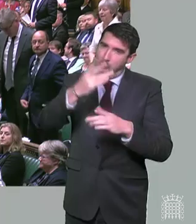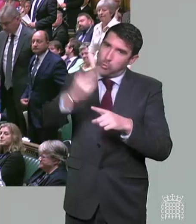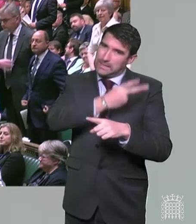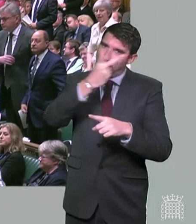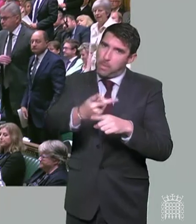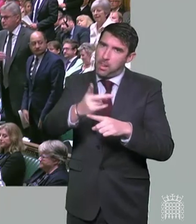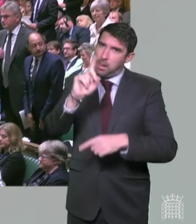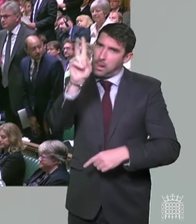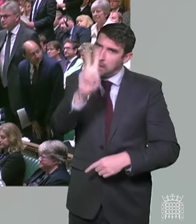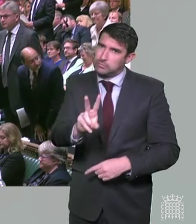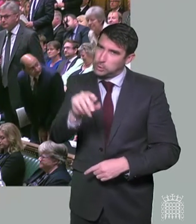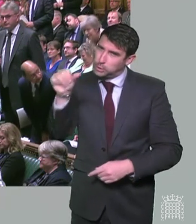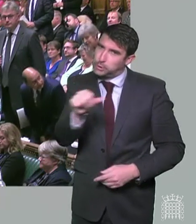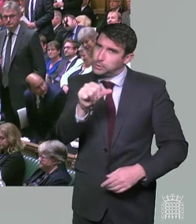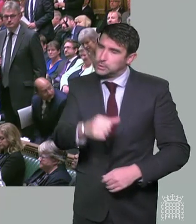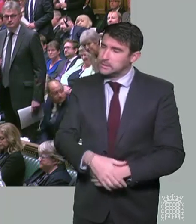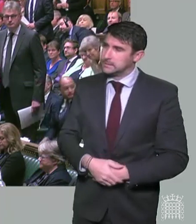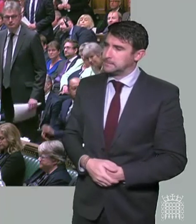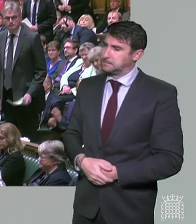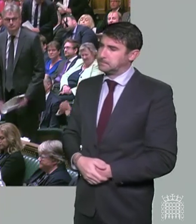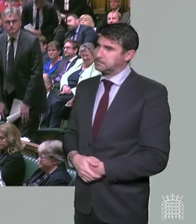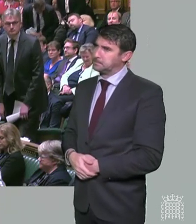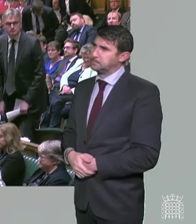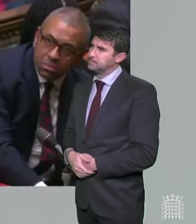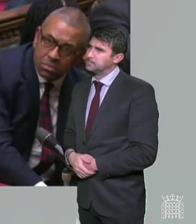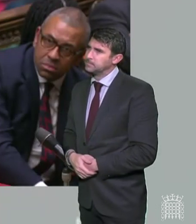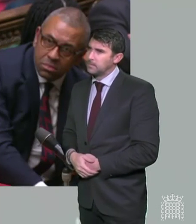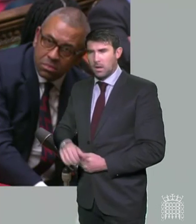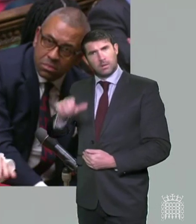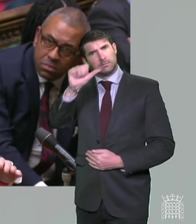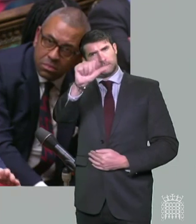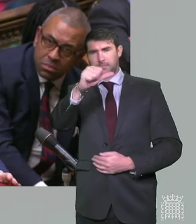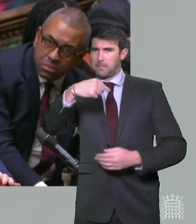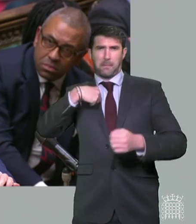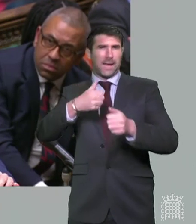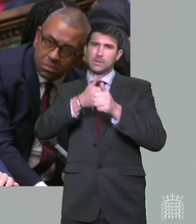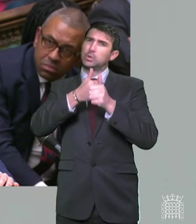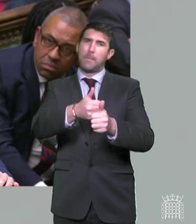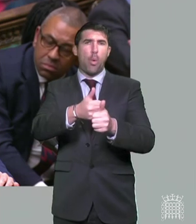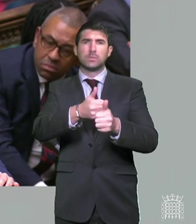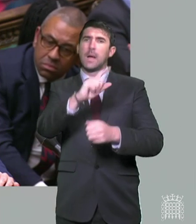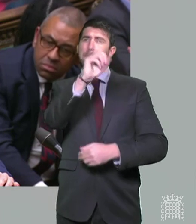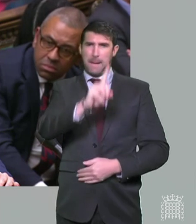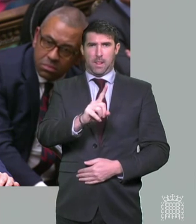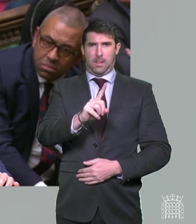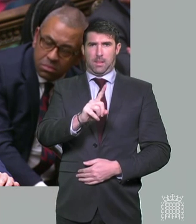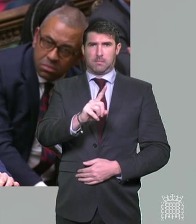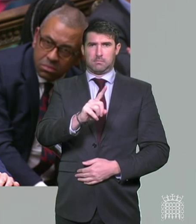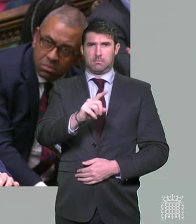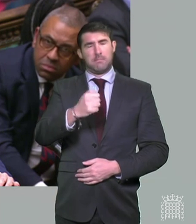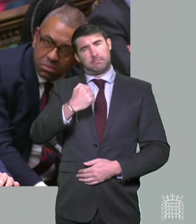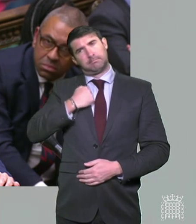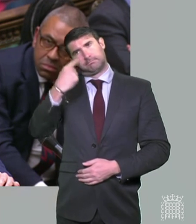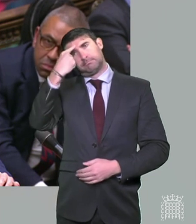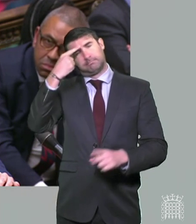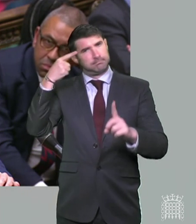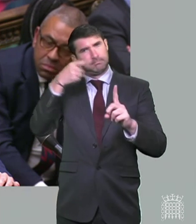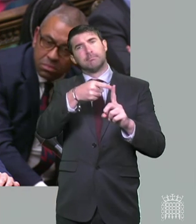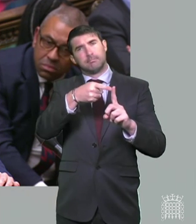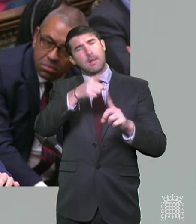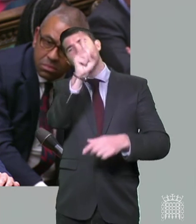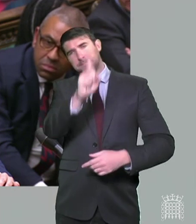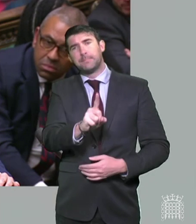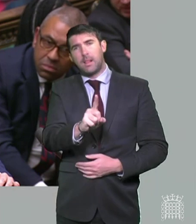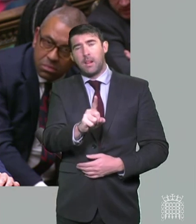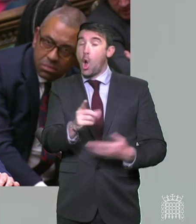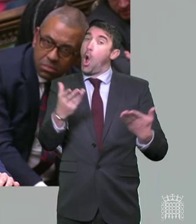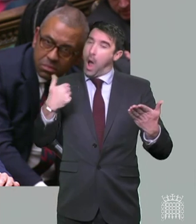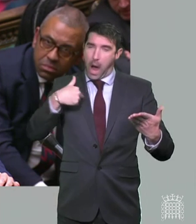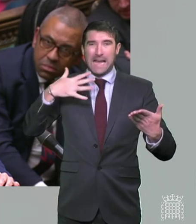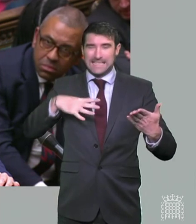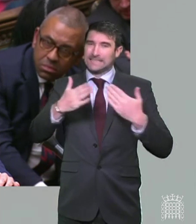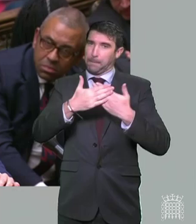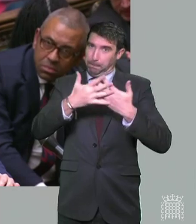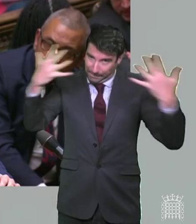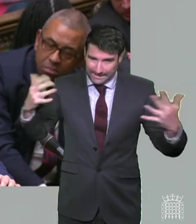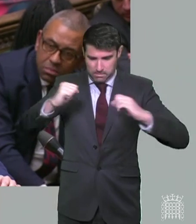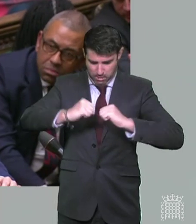I certainly am on the side of the consumer. We need to ensure that we deal with all the issues in the energy market and the way that energy is regulated.